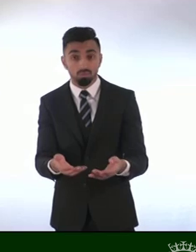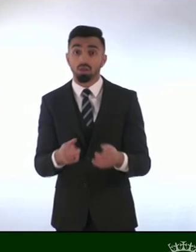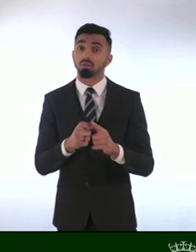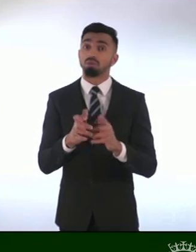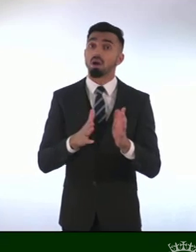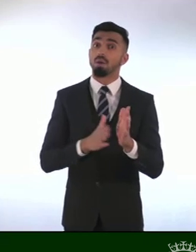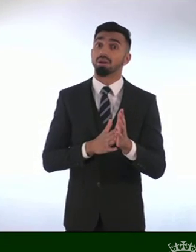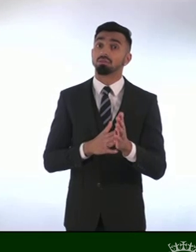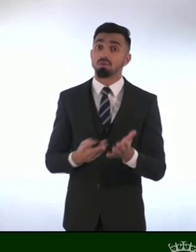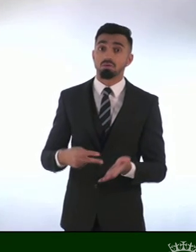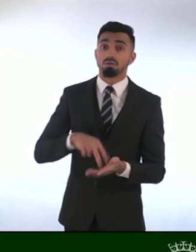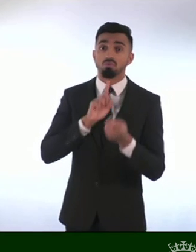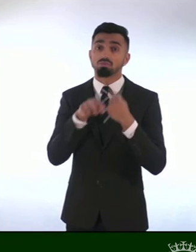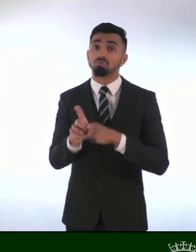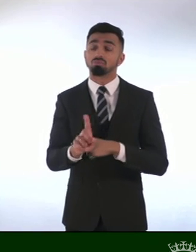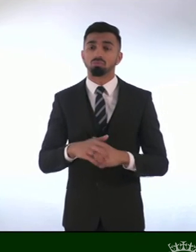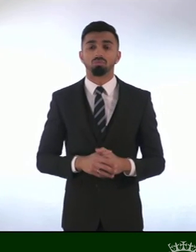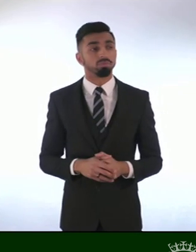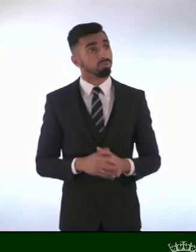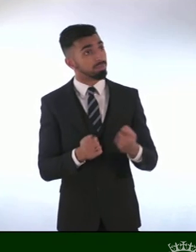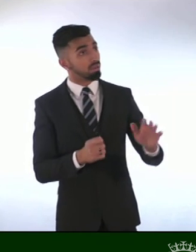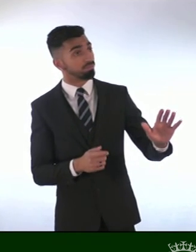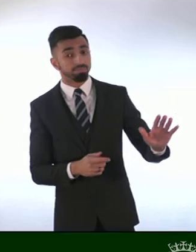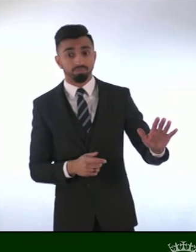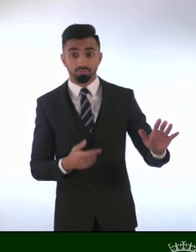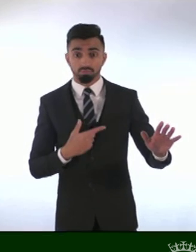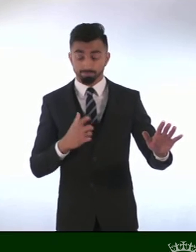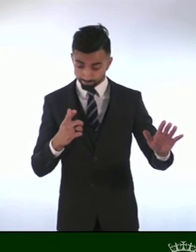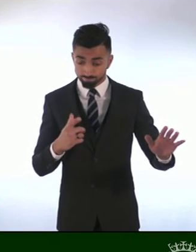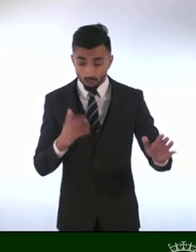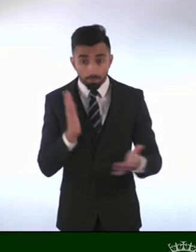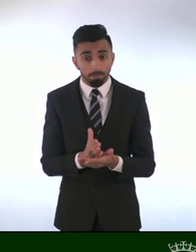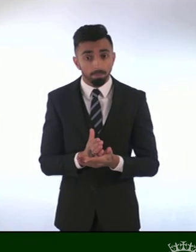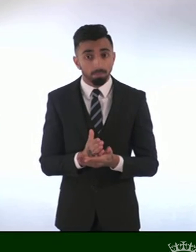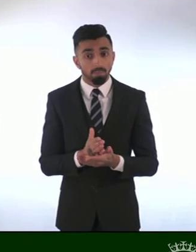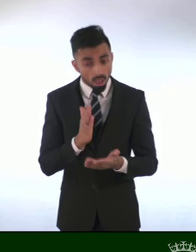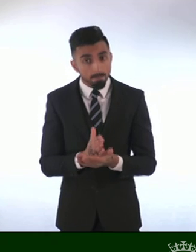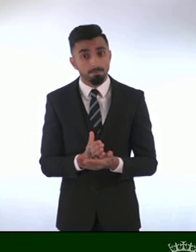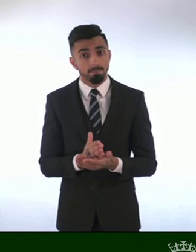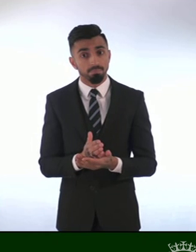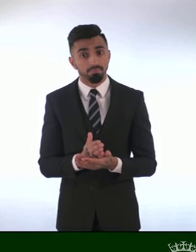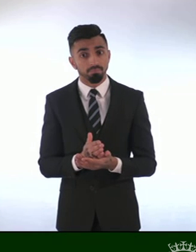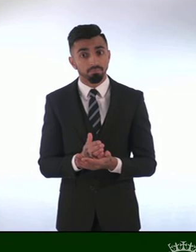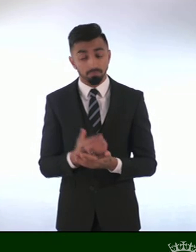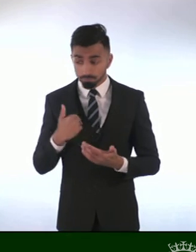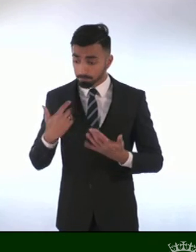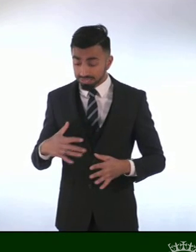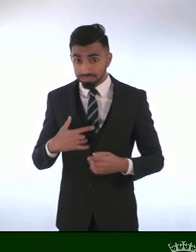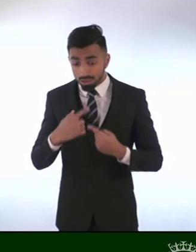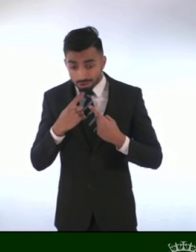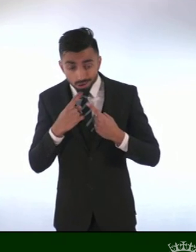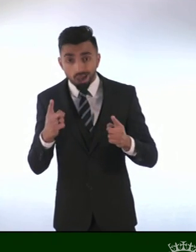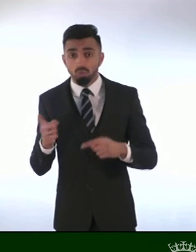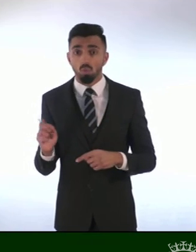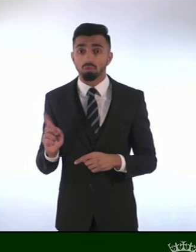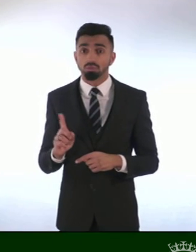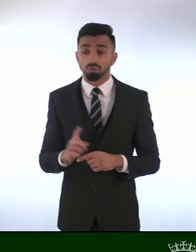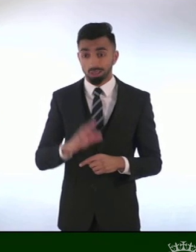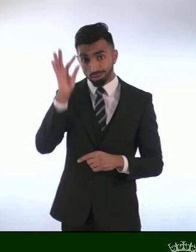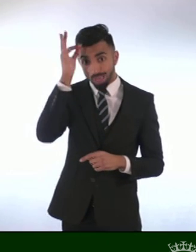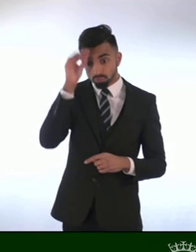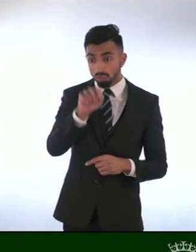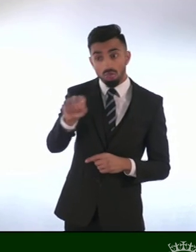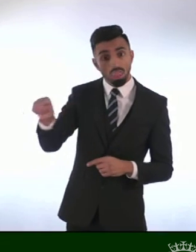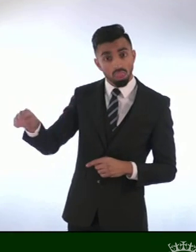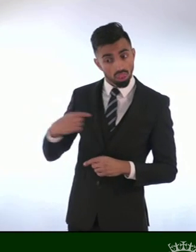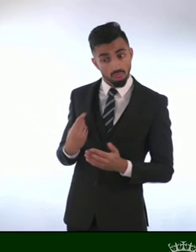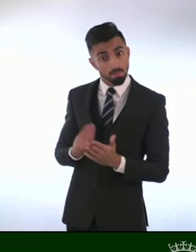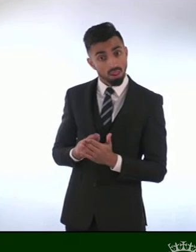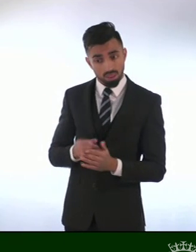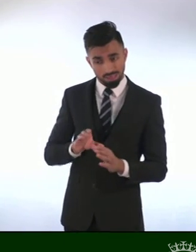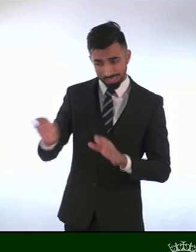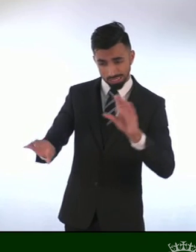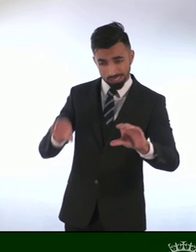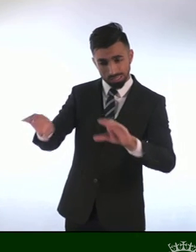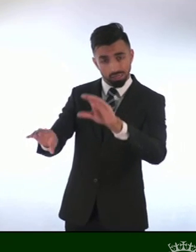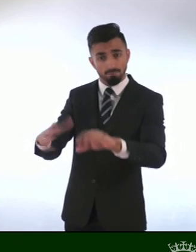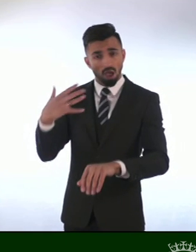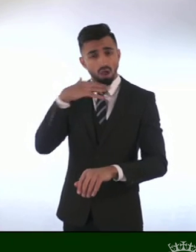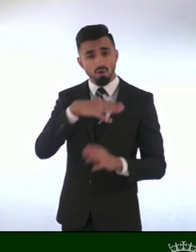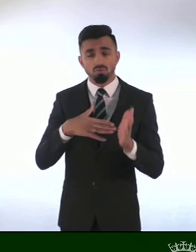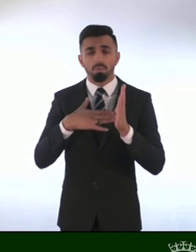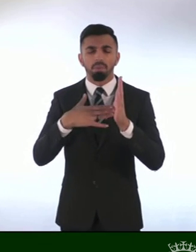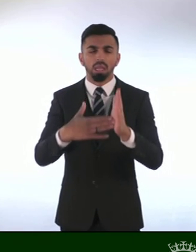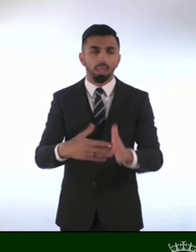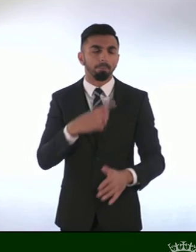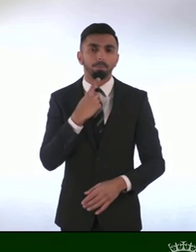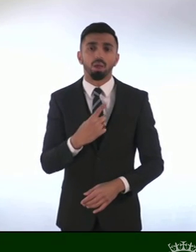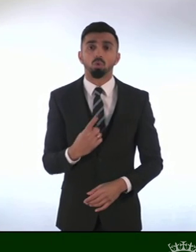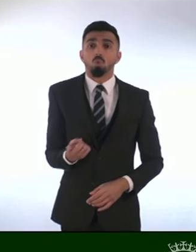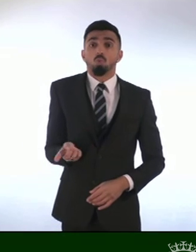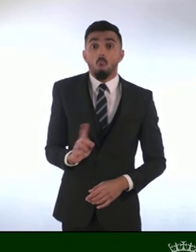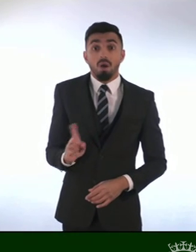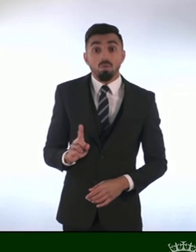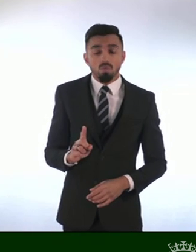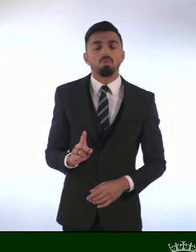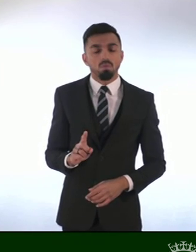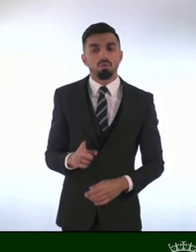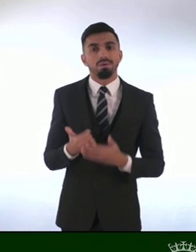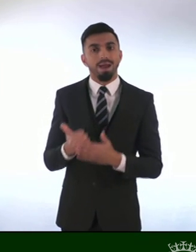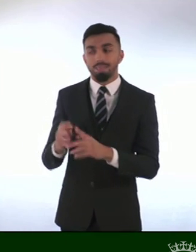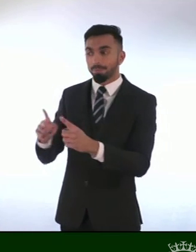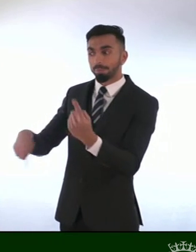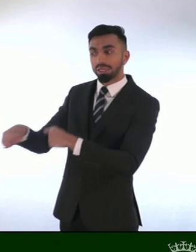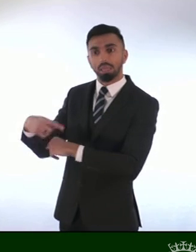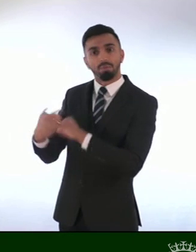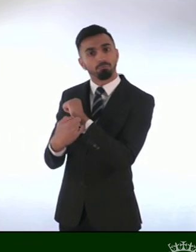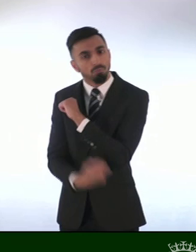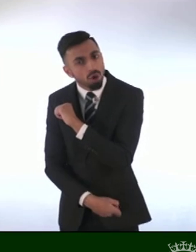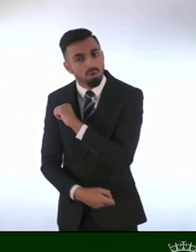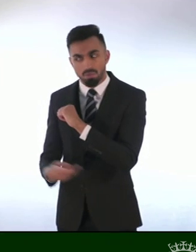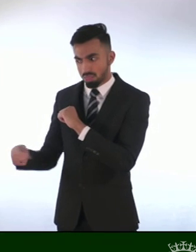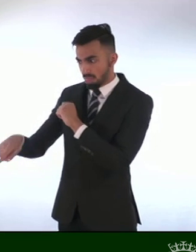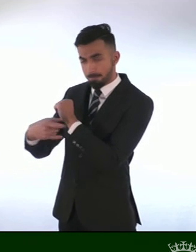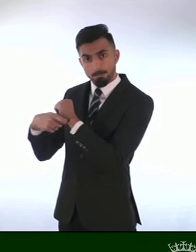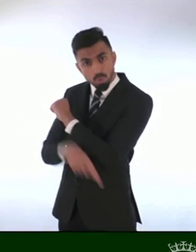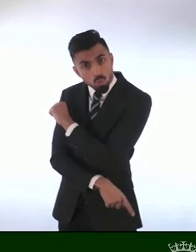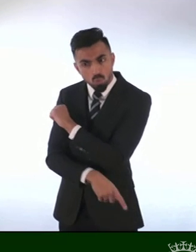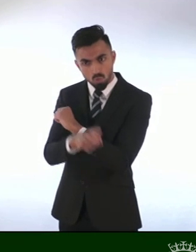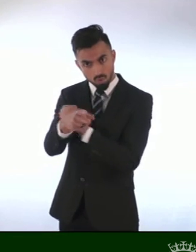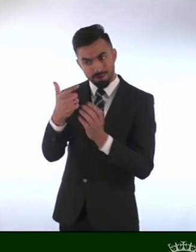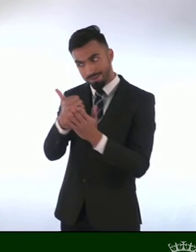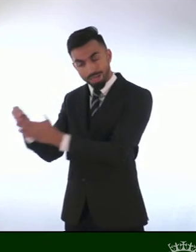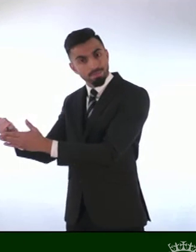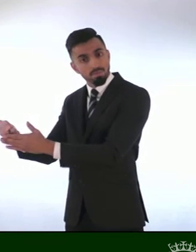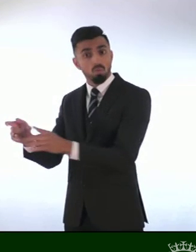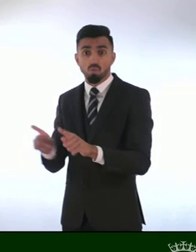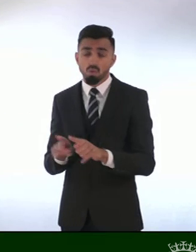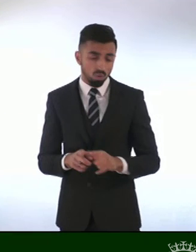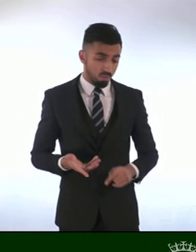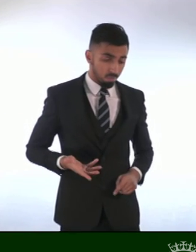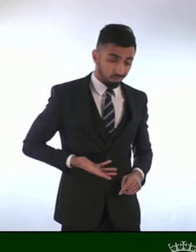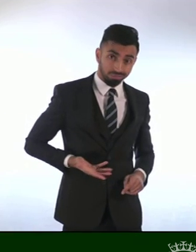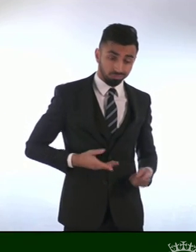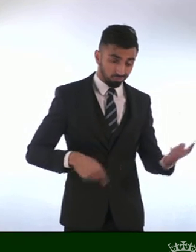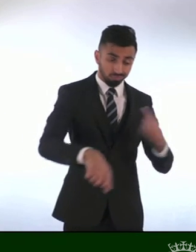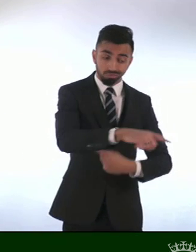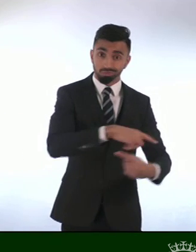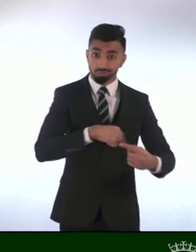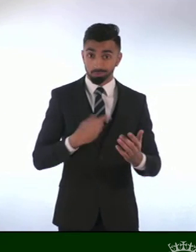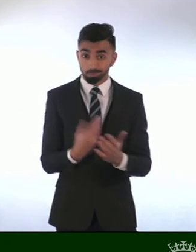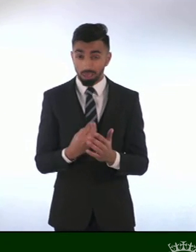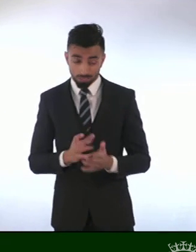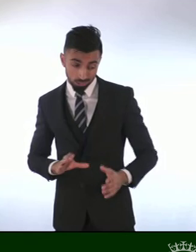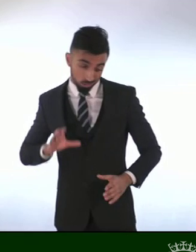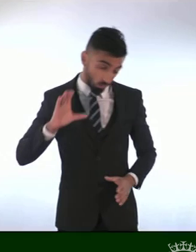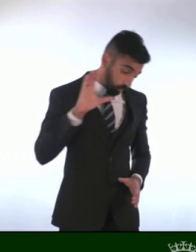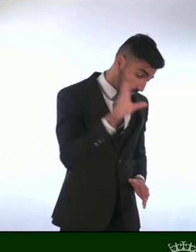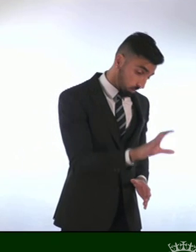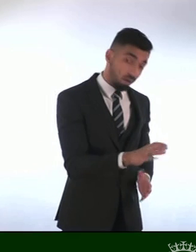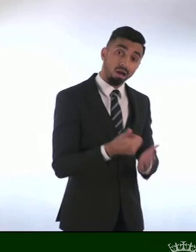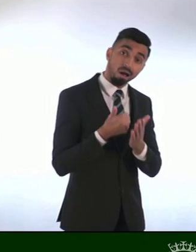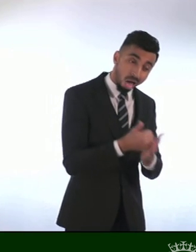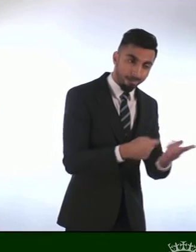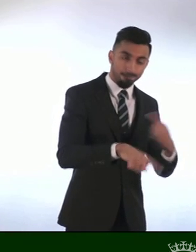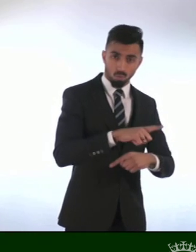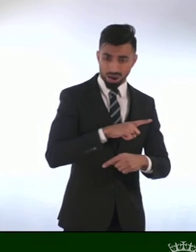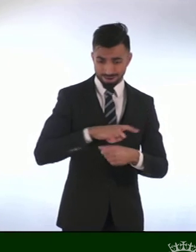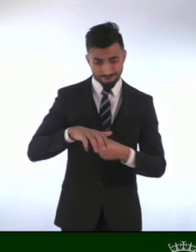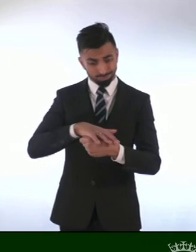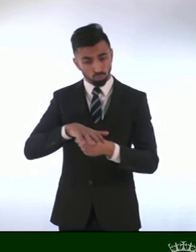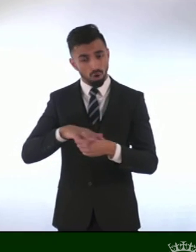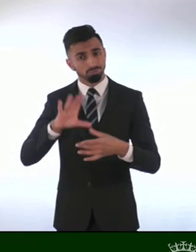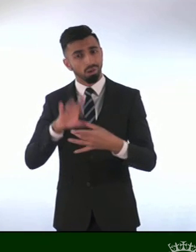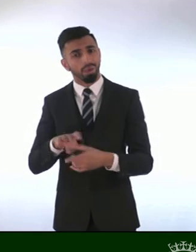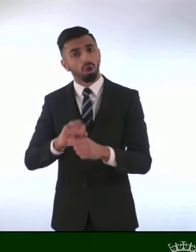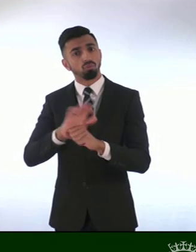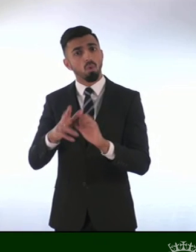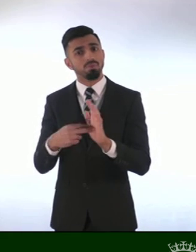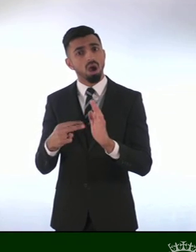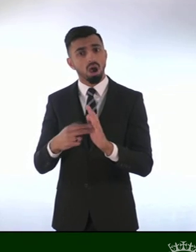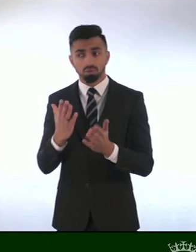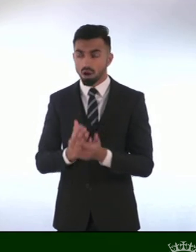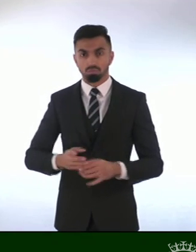Indeed I can, and that is why we have announced another £500 million to go straight to councils to help them immediately with the needs of the poorest and the most vulnerable; that is why we have announced immediate cash injections into business, to help them through an unquestionably very difficult time; and that is why will be bringing forward